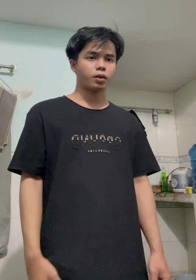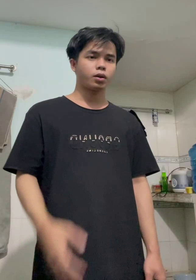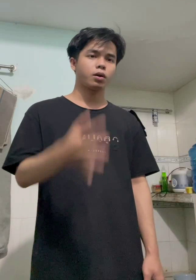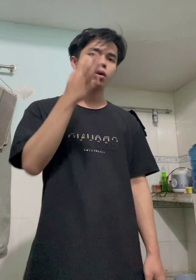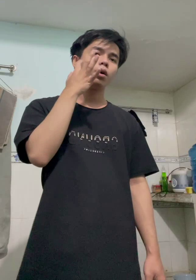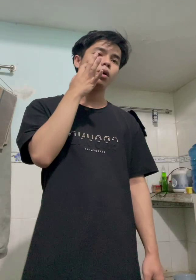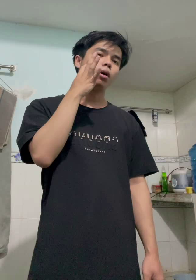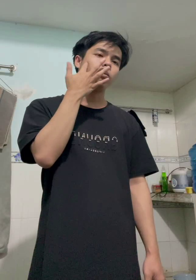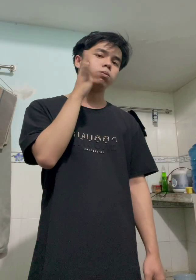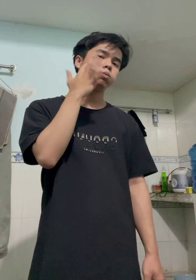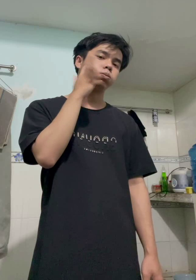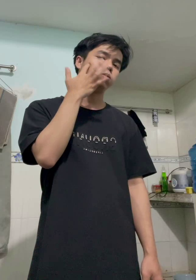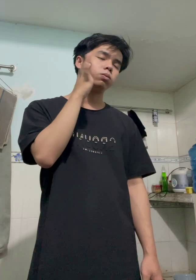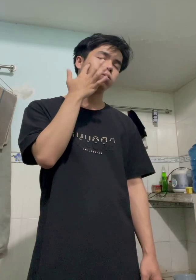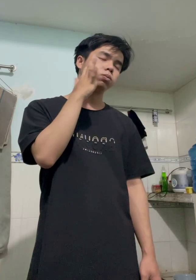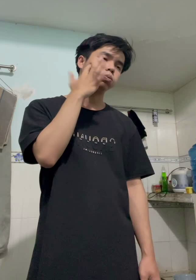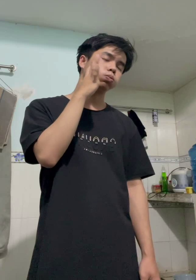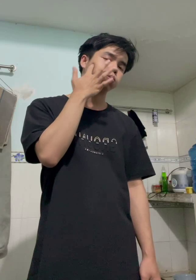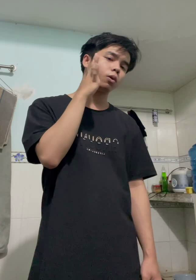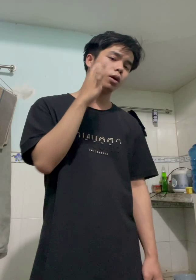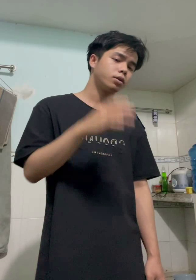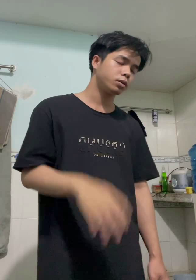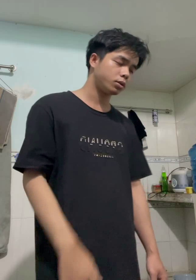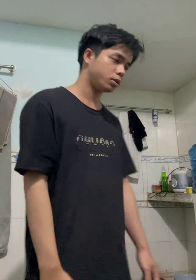kinh tom